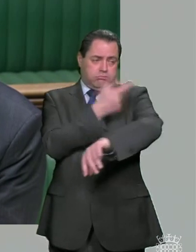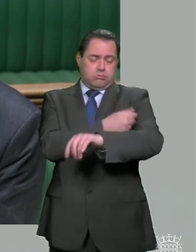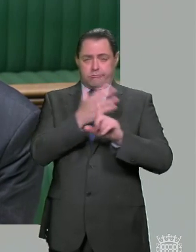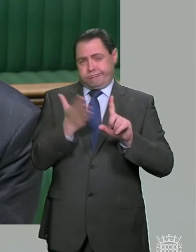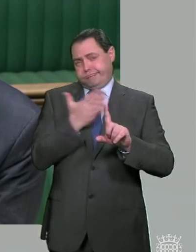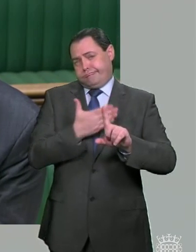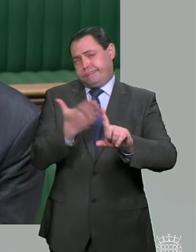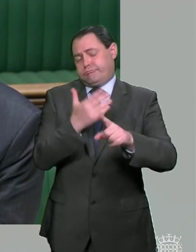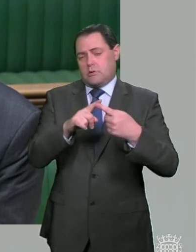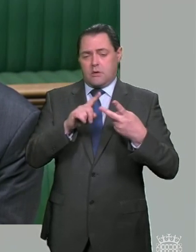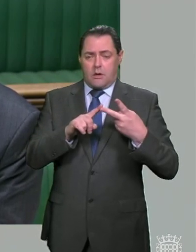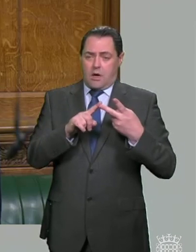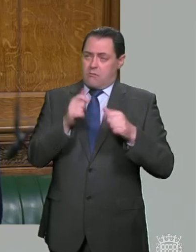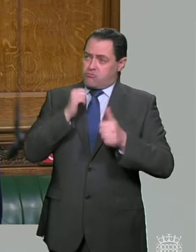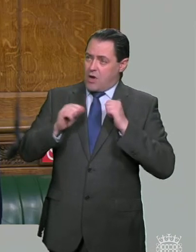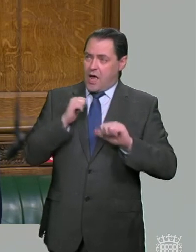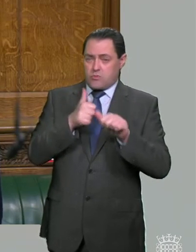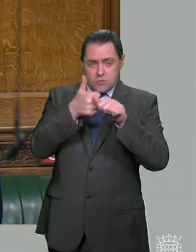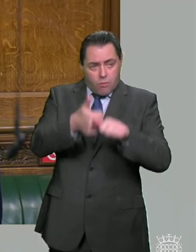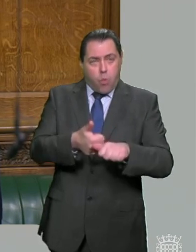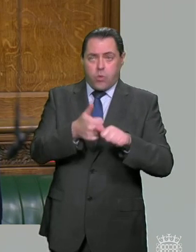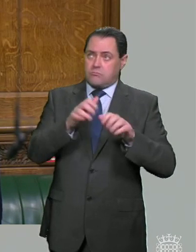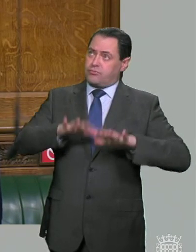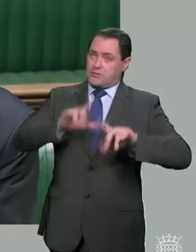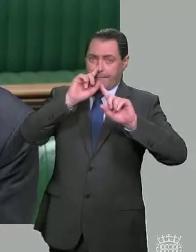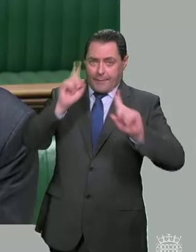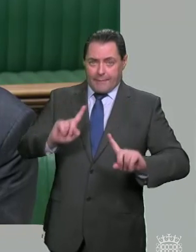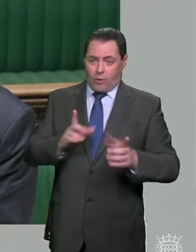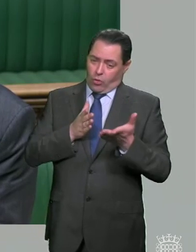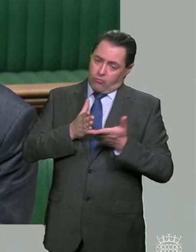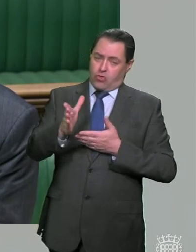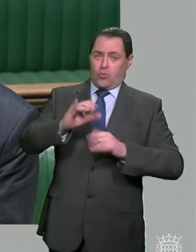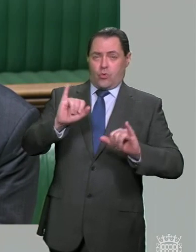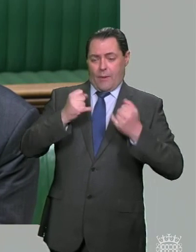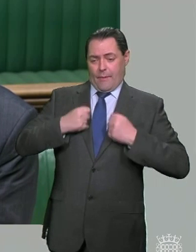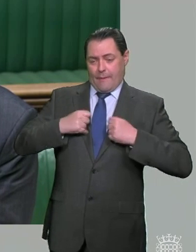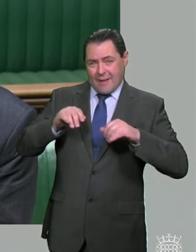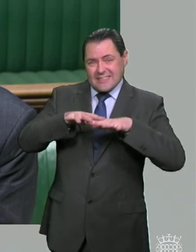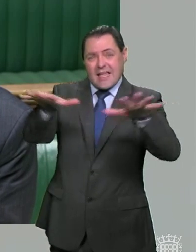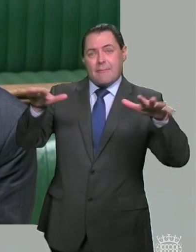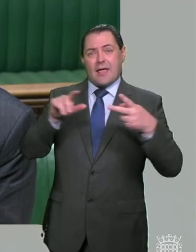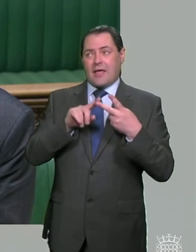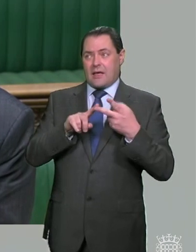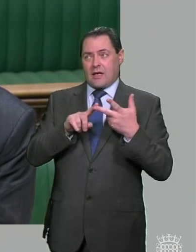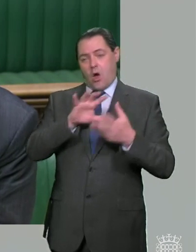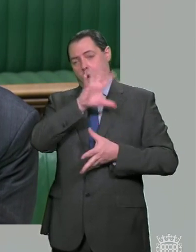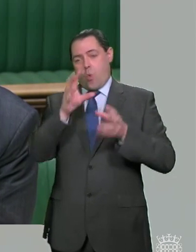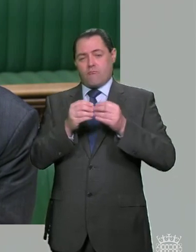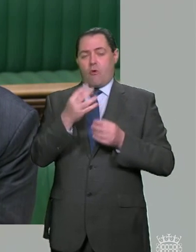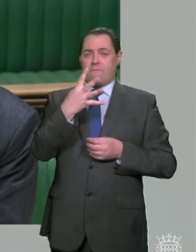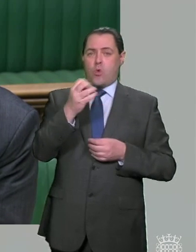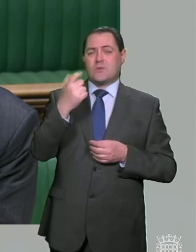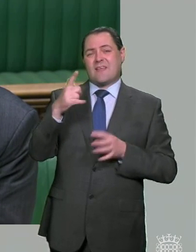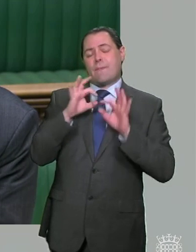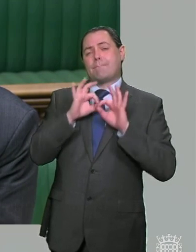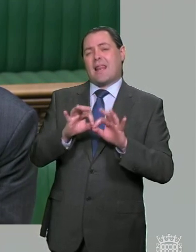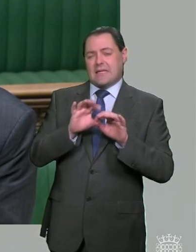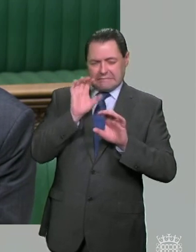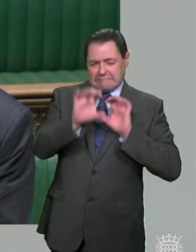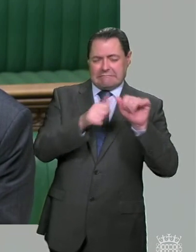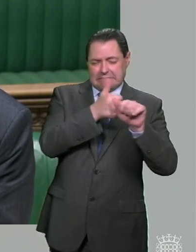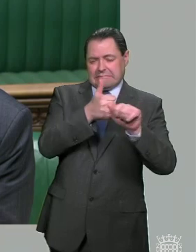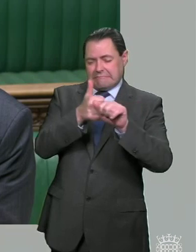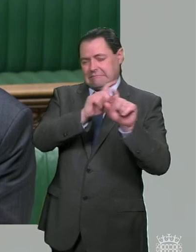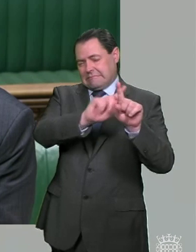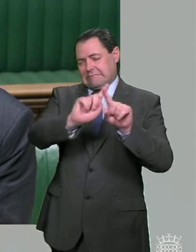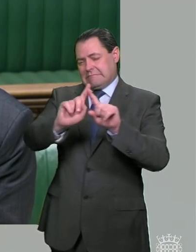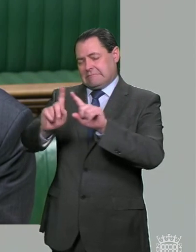I am proud of what we did to support the people of this country throughout the pandemic, with an overall package of £407 billion to support them.